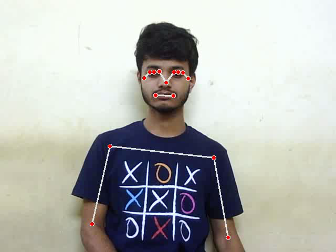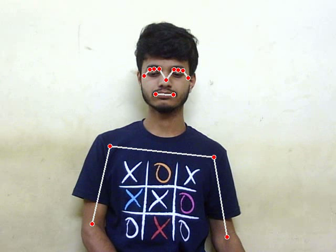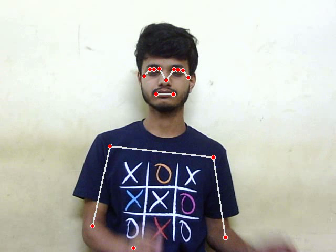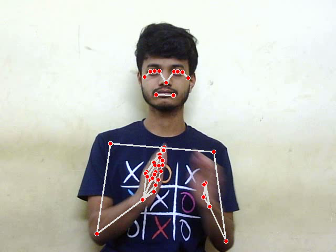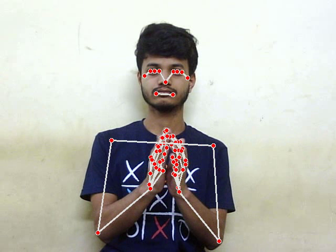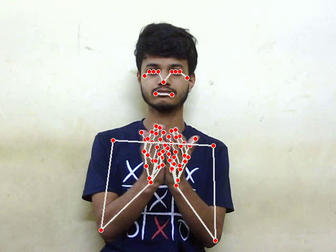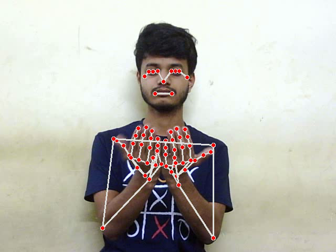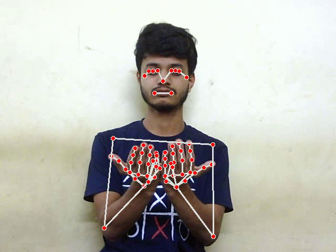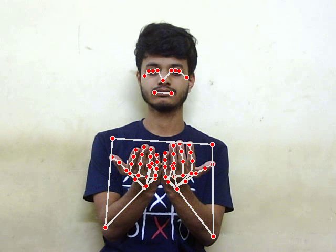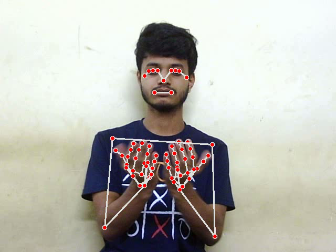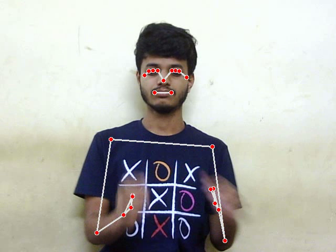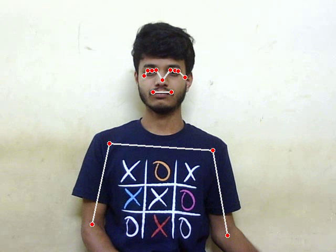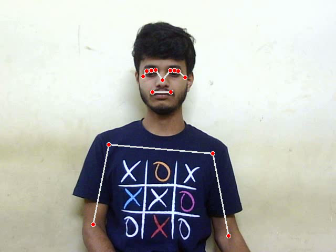book